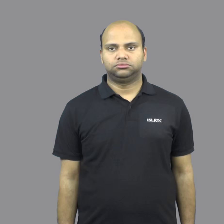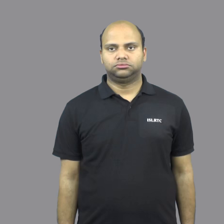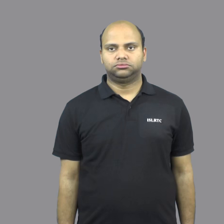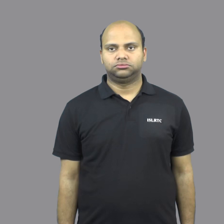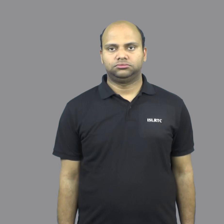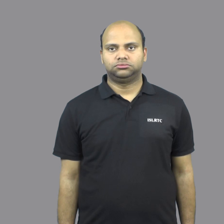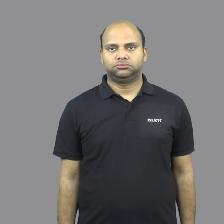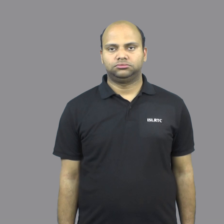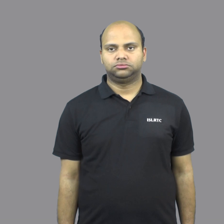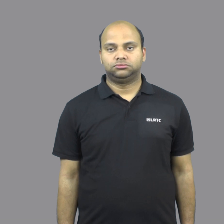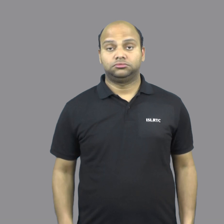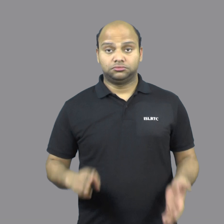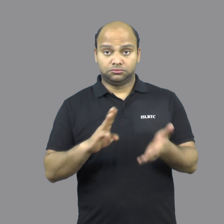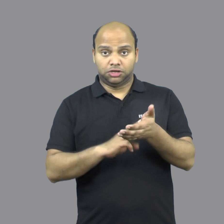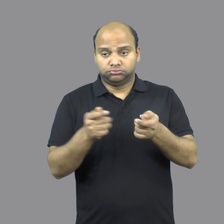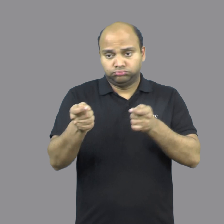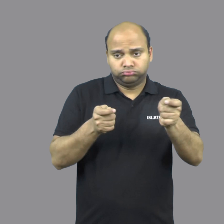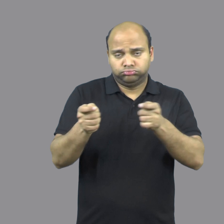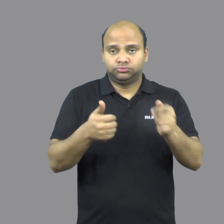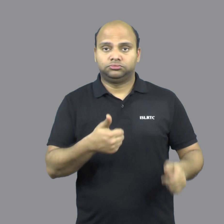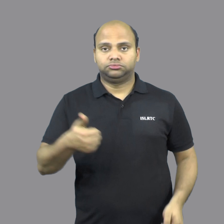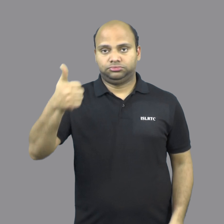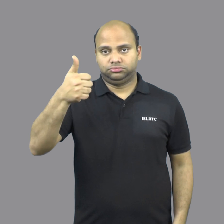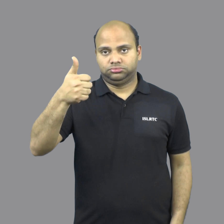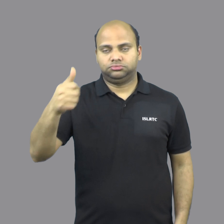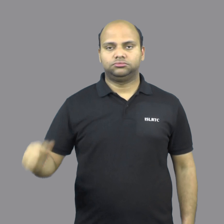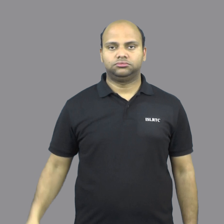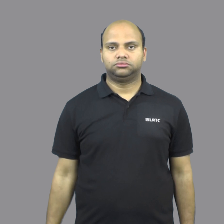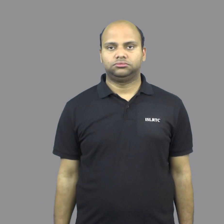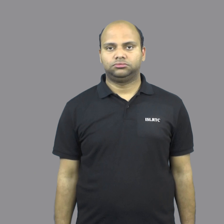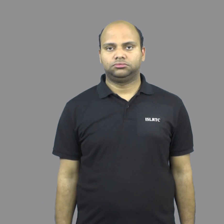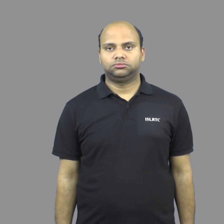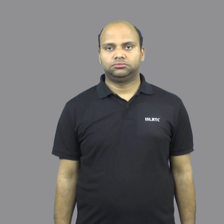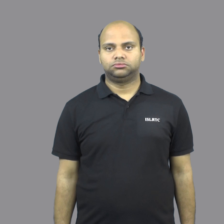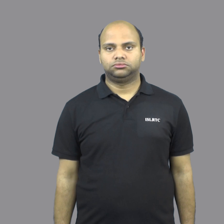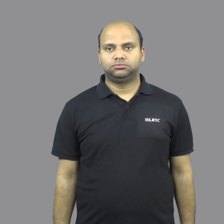Manager